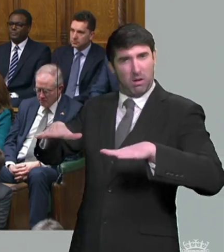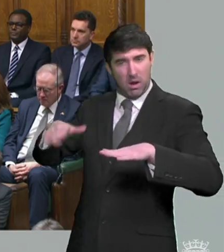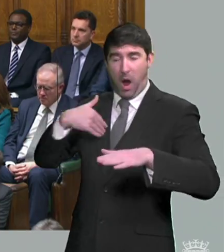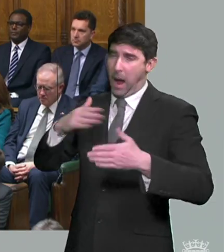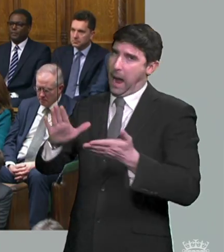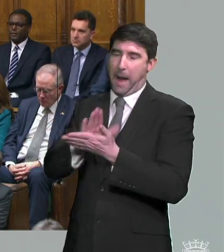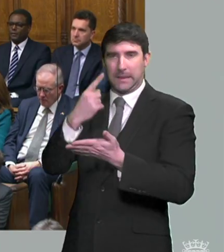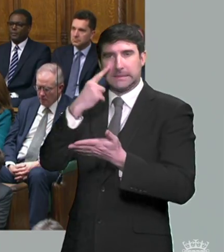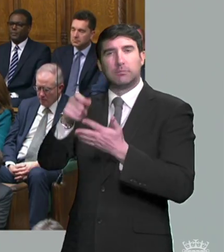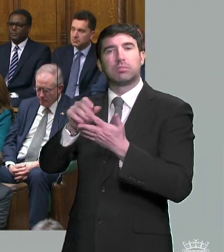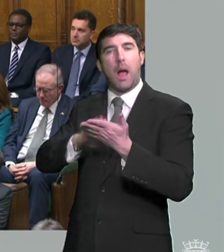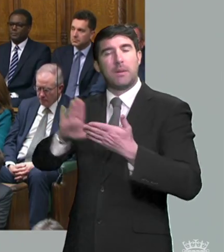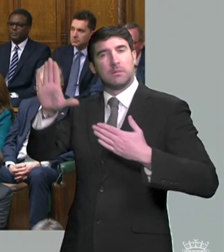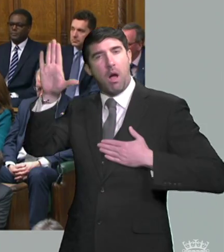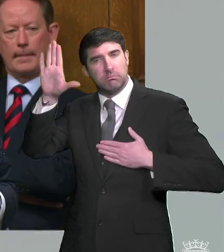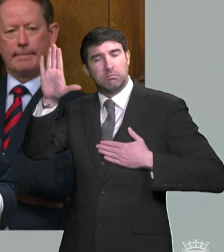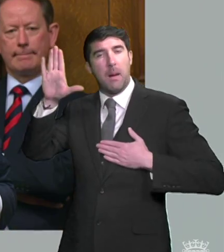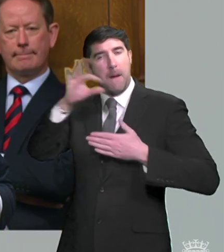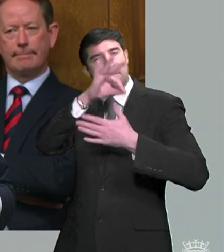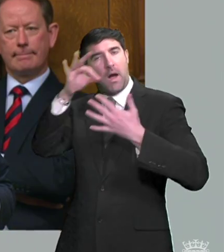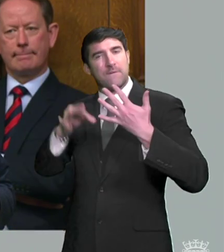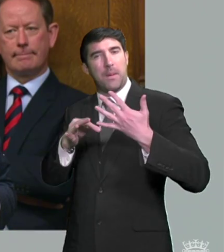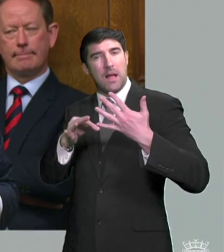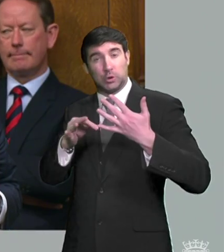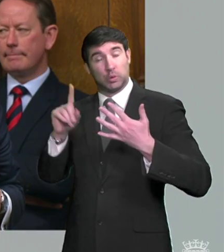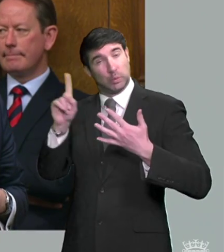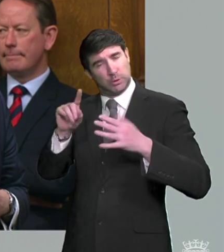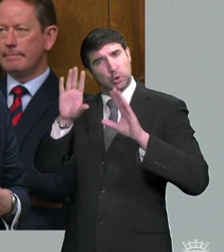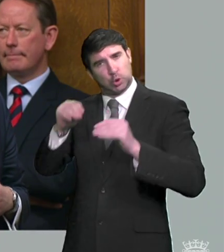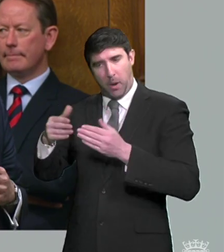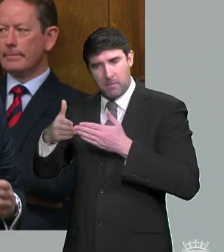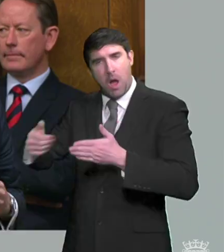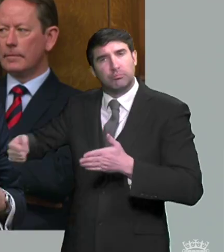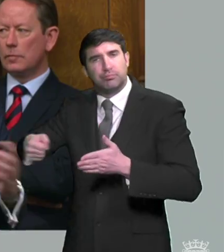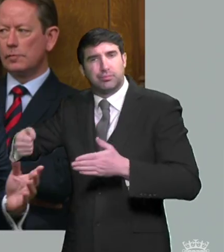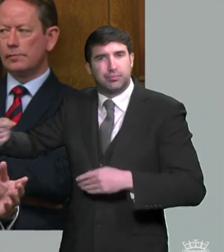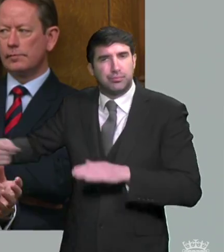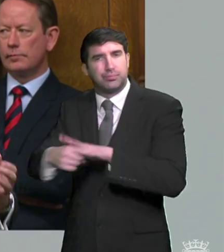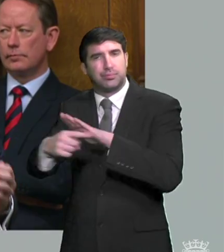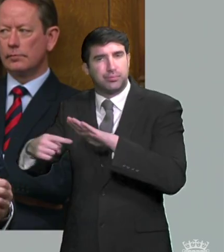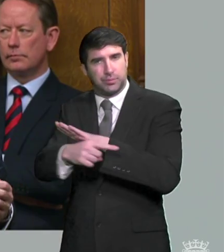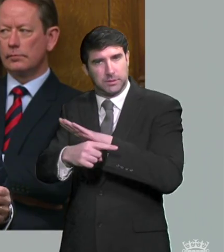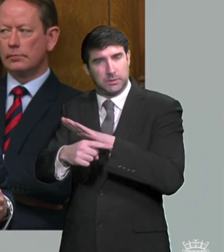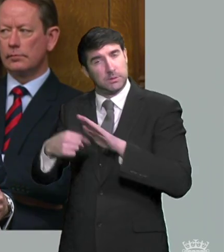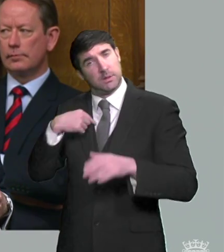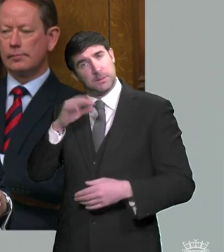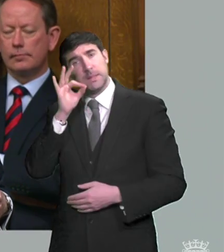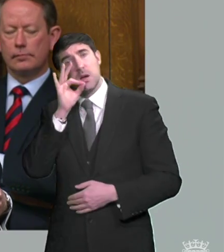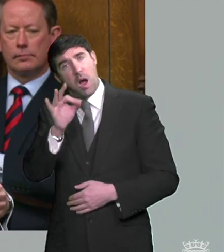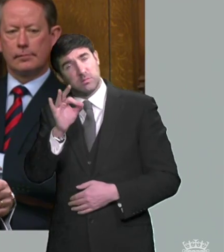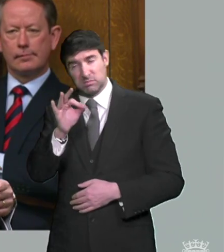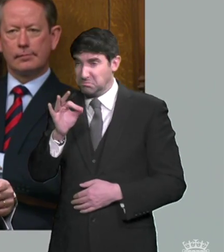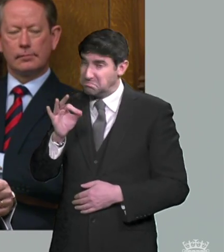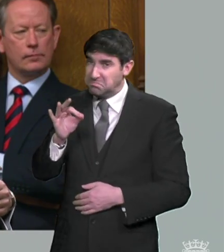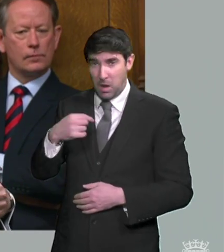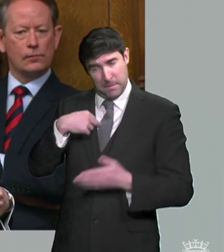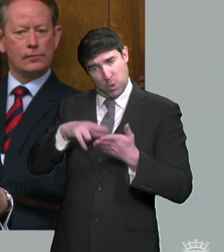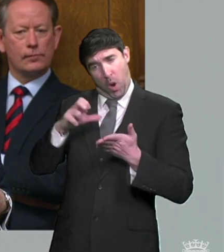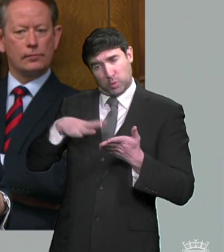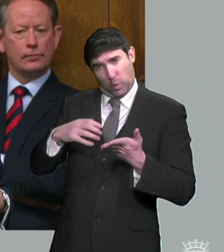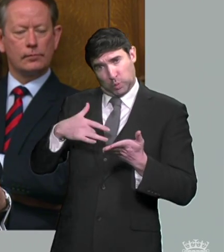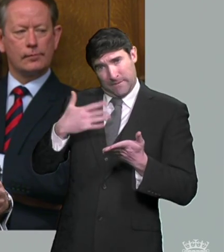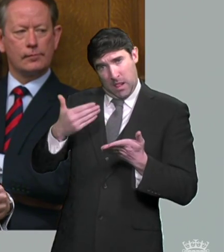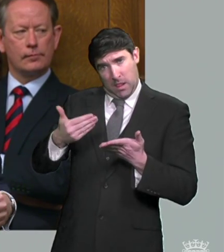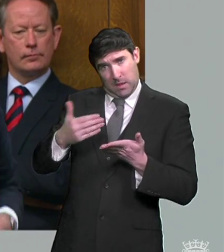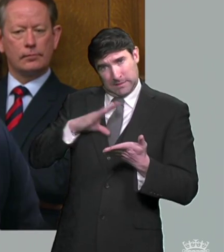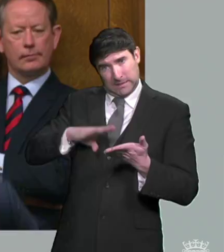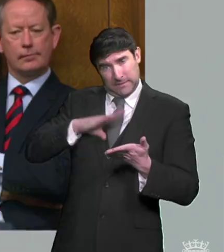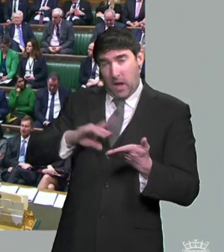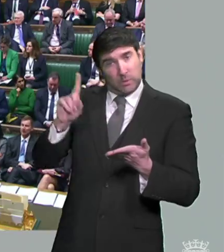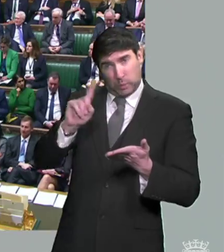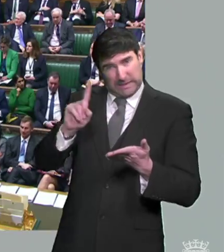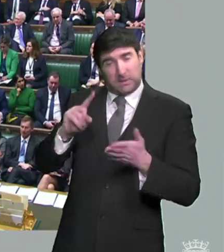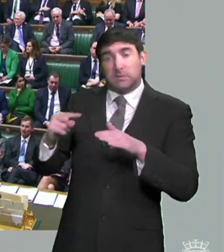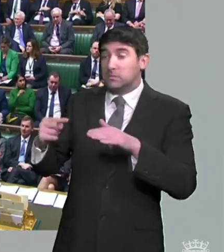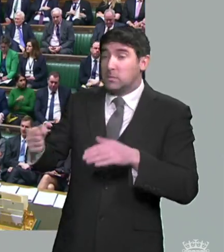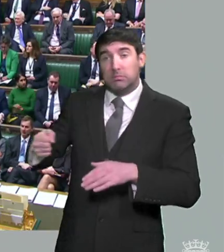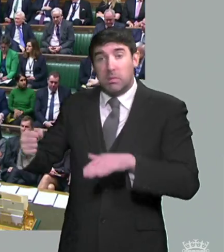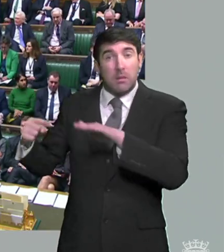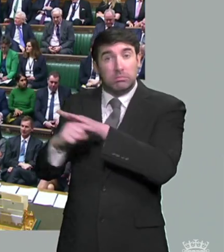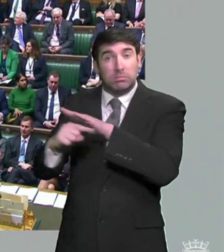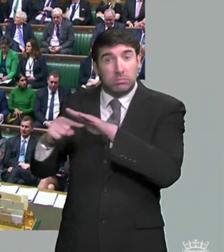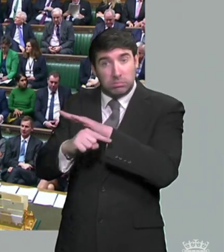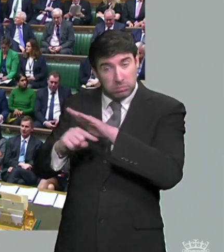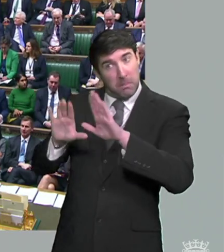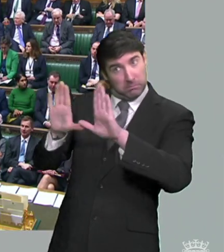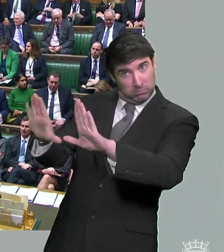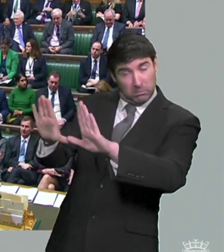Can he reassure me and my constituents that we will not only bolster the patrols on the French beaches, but ensure that people who make that dangerous journey and arrive are removed?